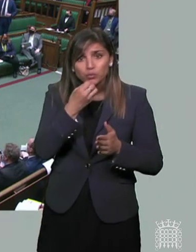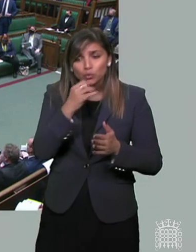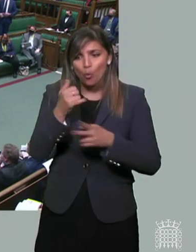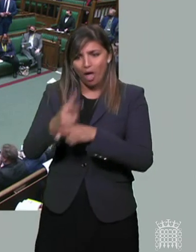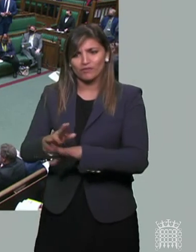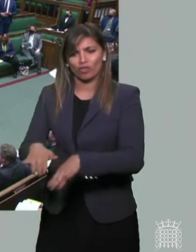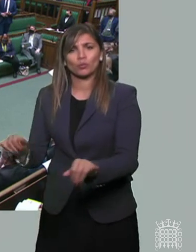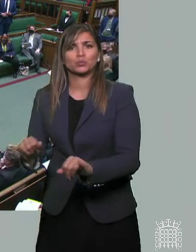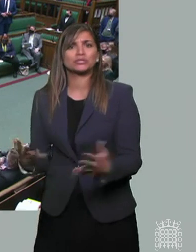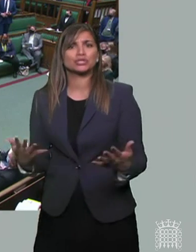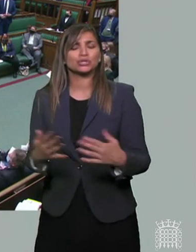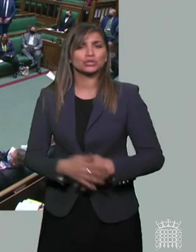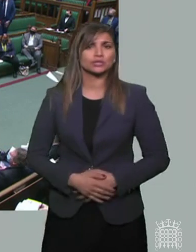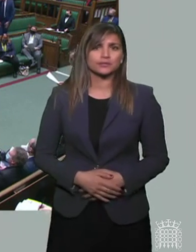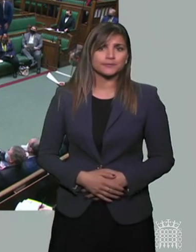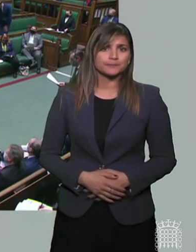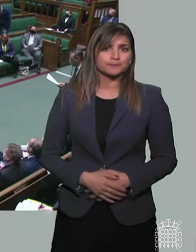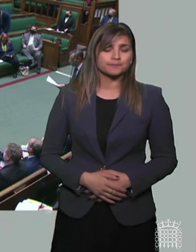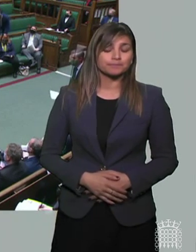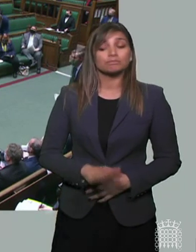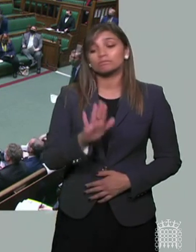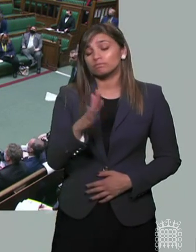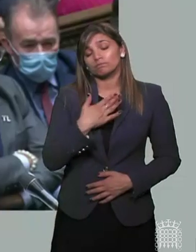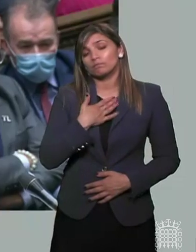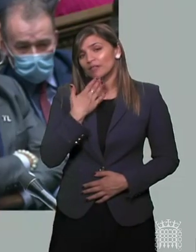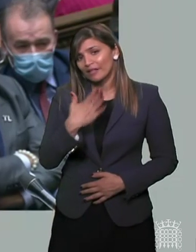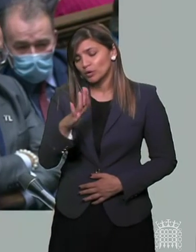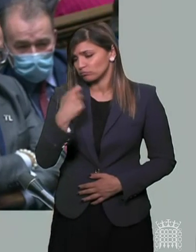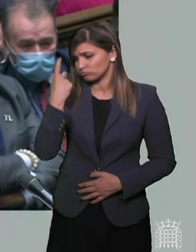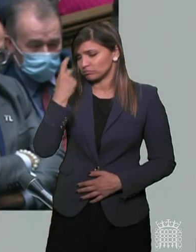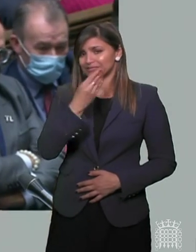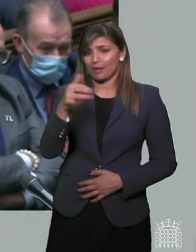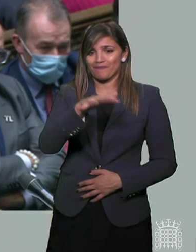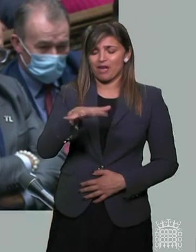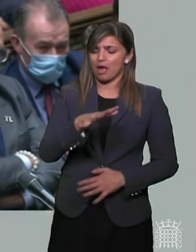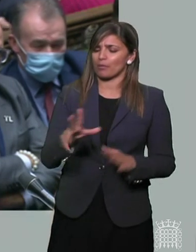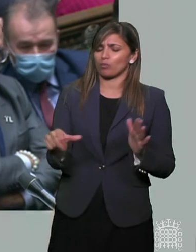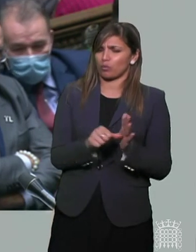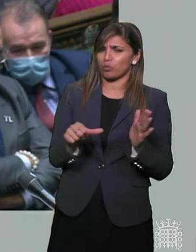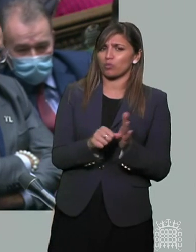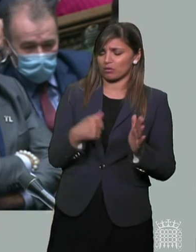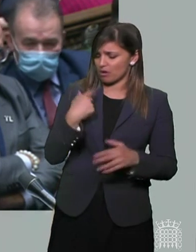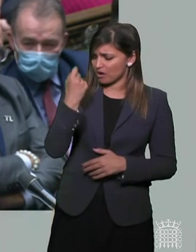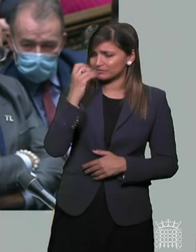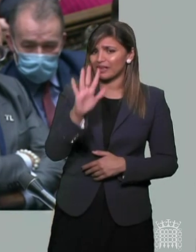I thank the honourable Gentleman very much. I understand the difficulty that some families will find themselves in.